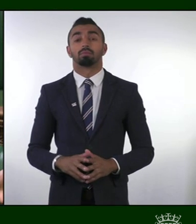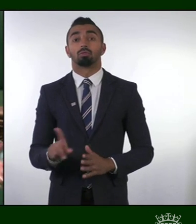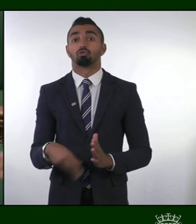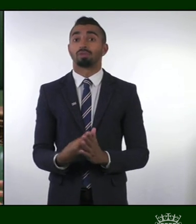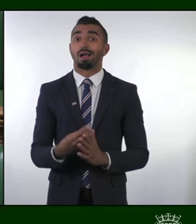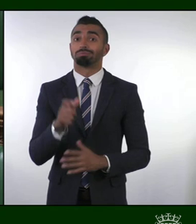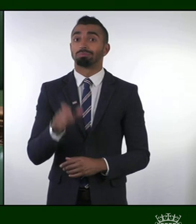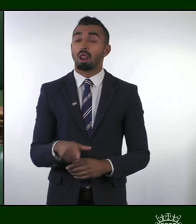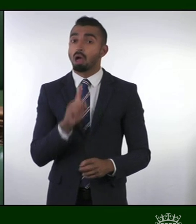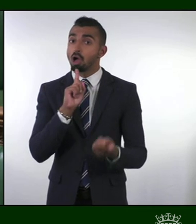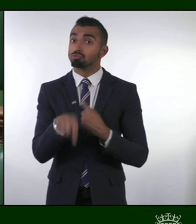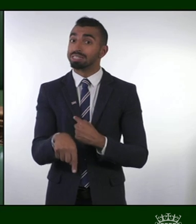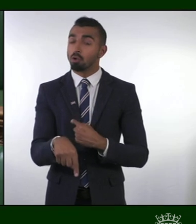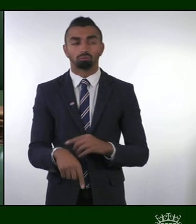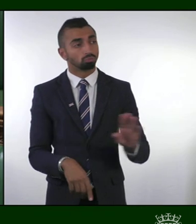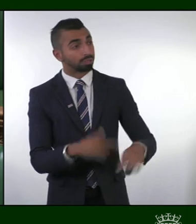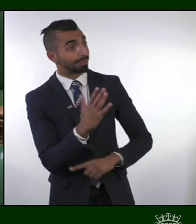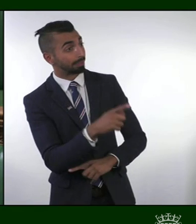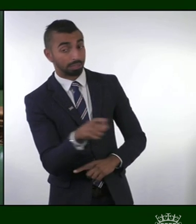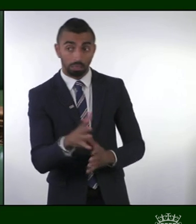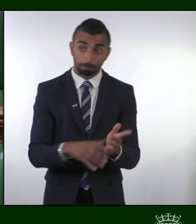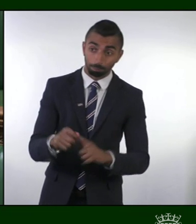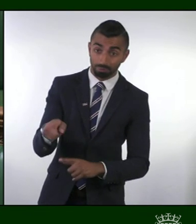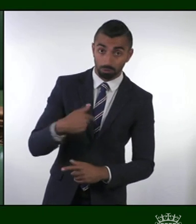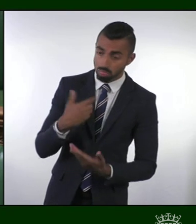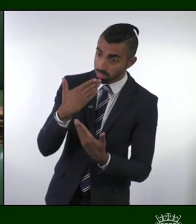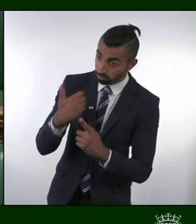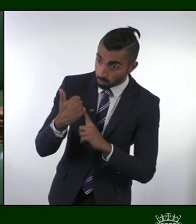Of course, this is an area he will know well. He is absolutely right.